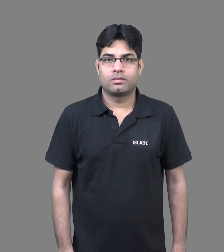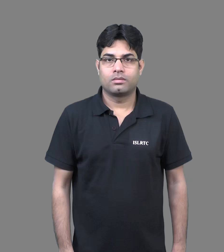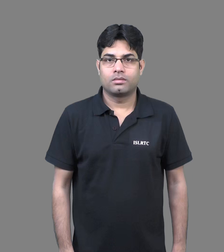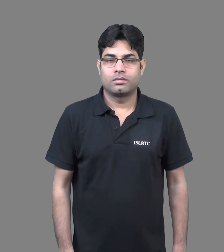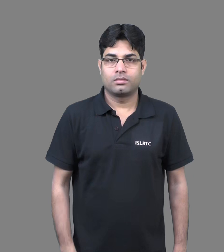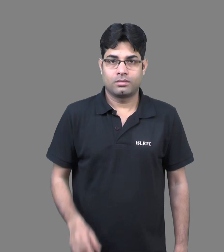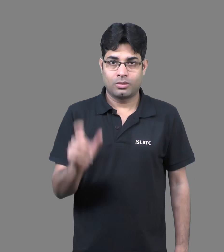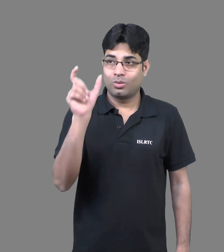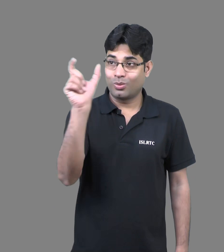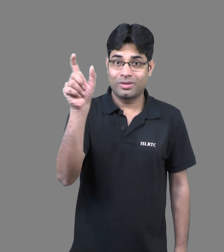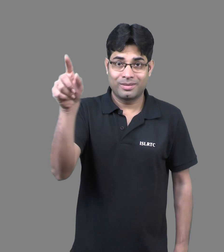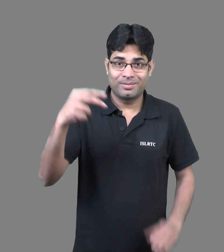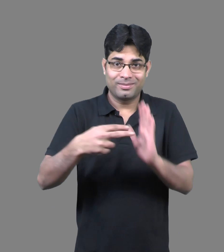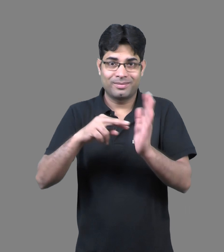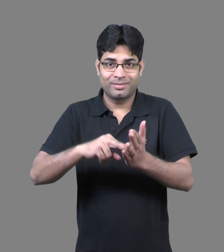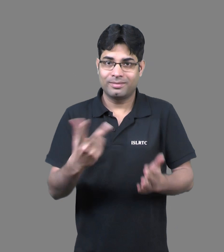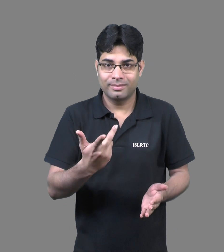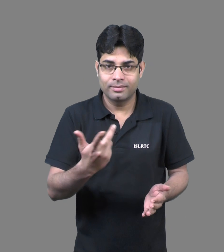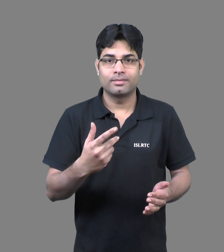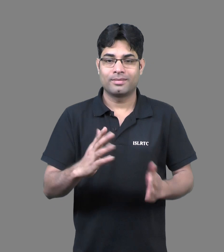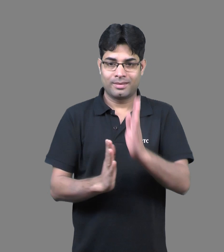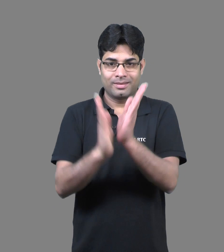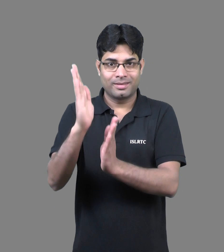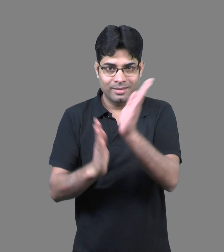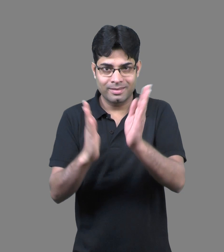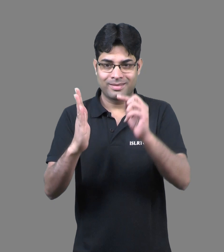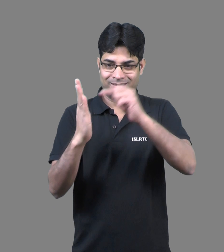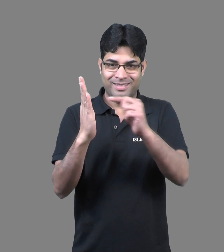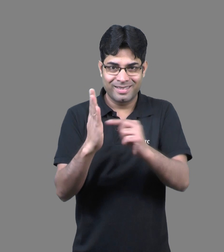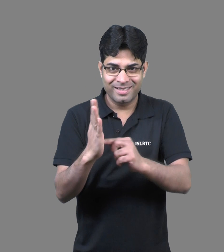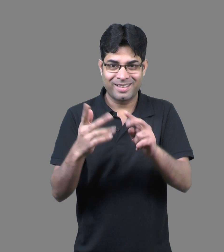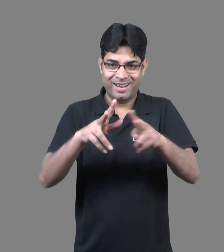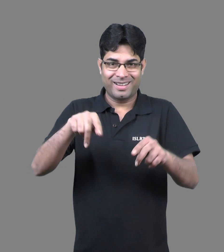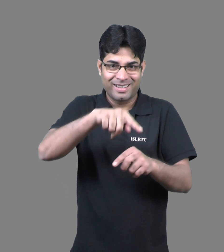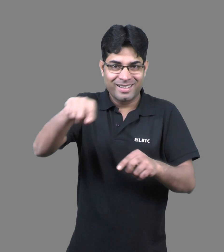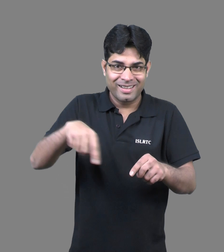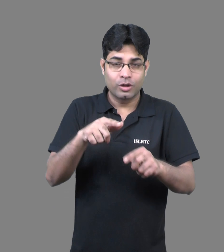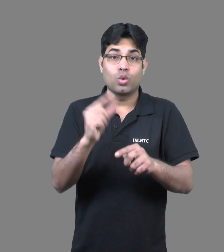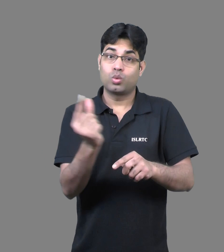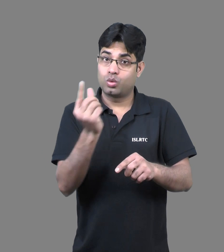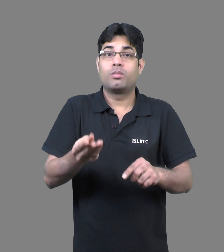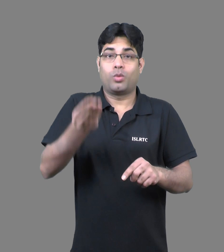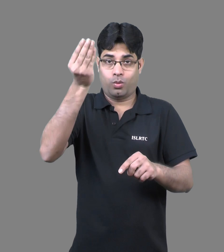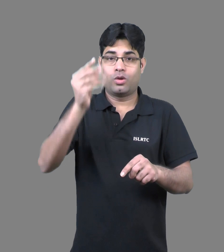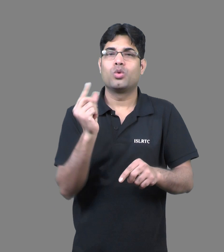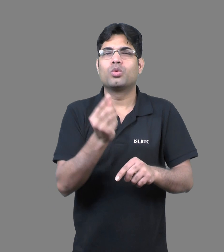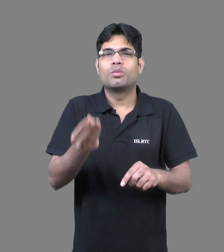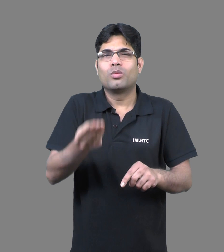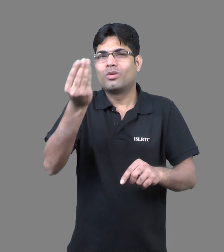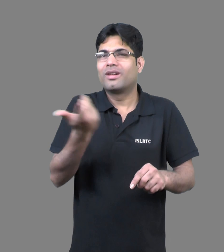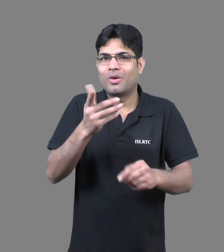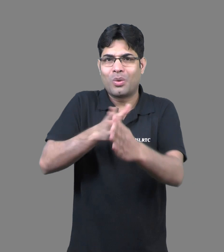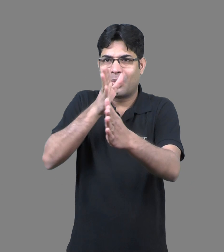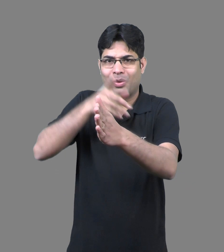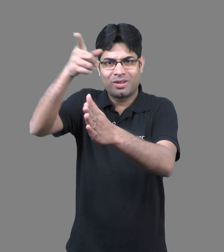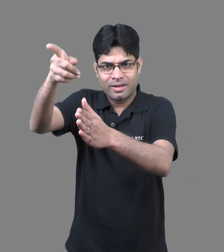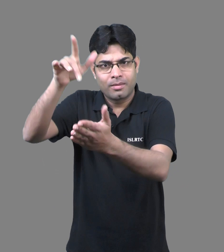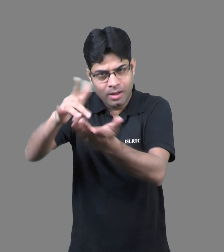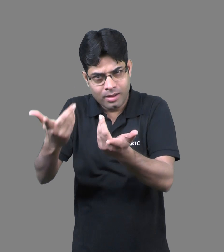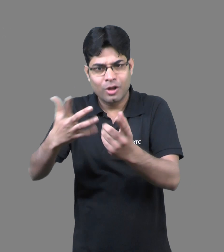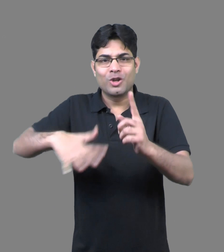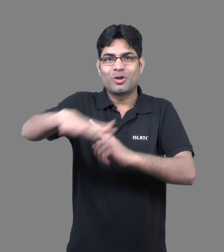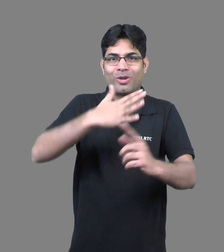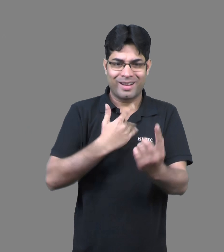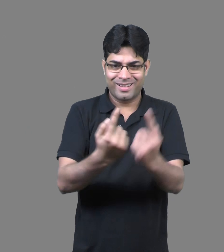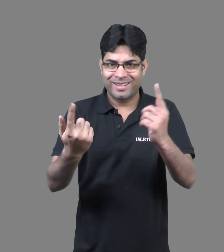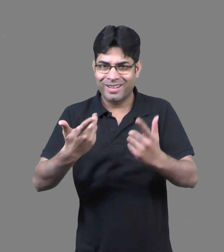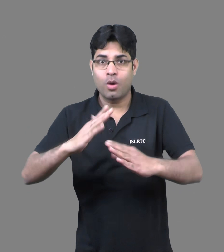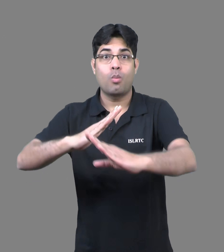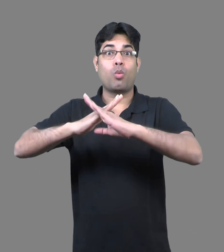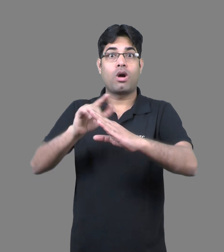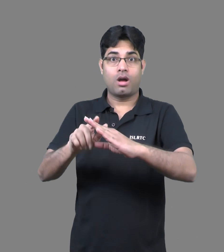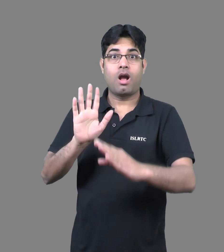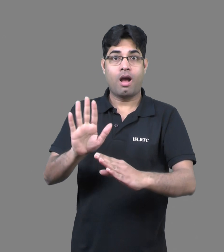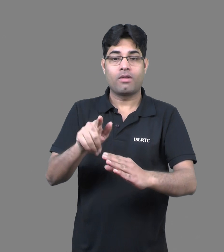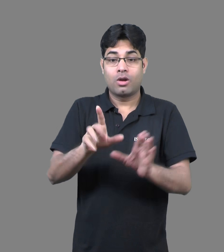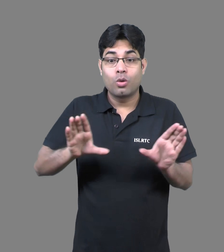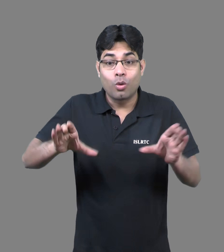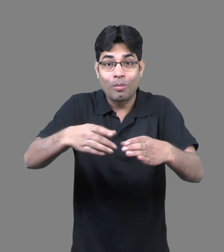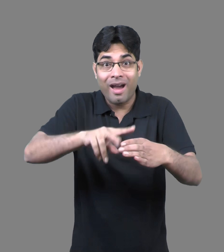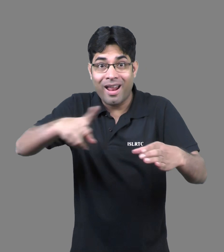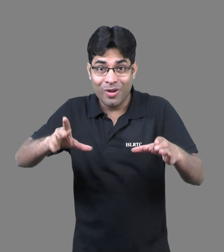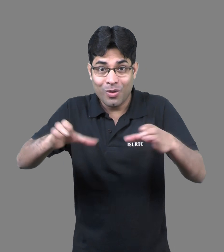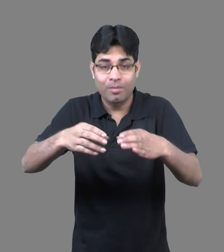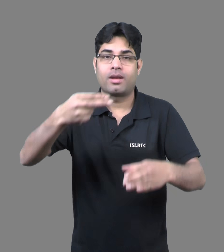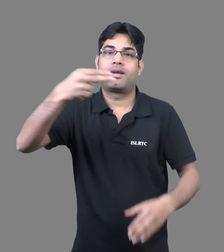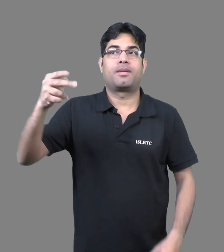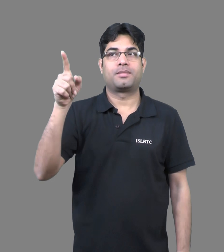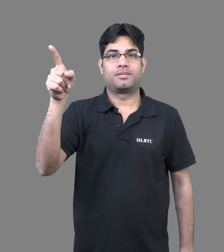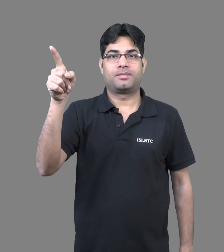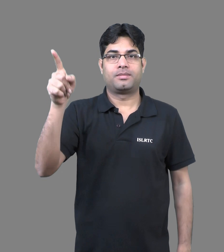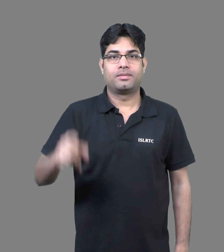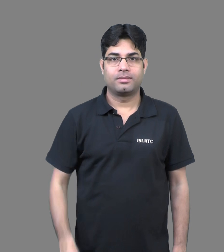Railway or Cactus Hedges